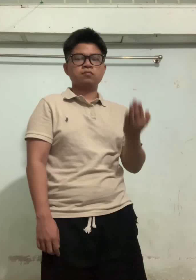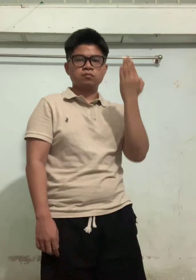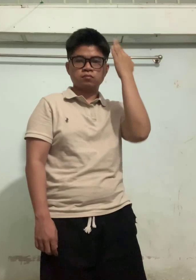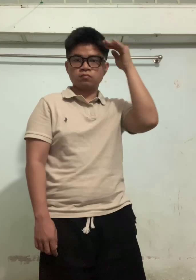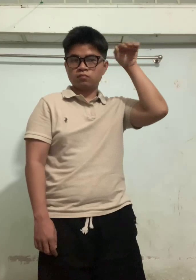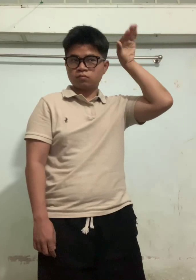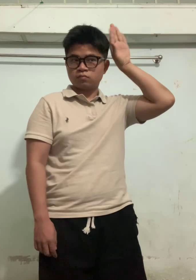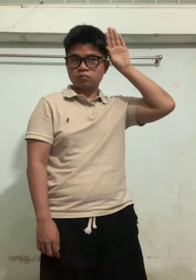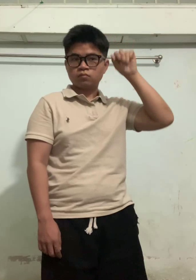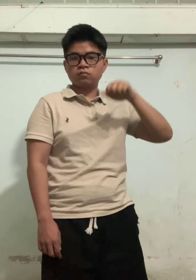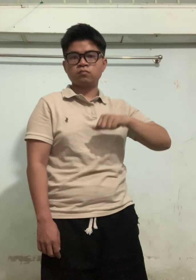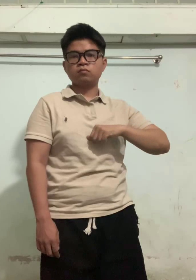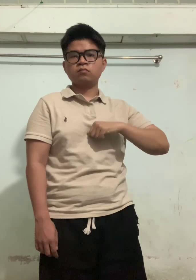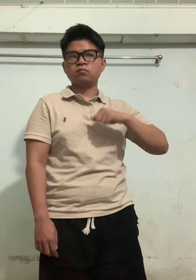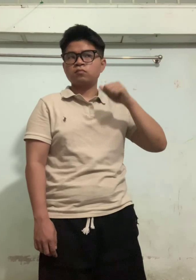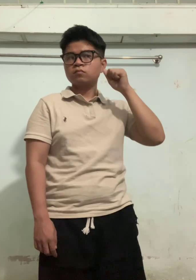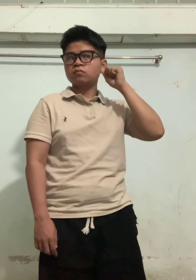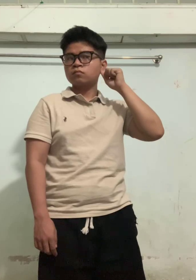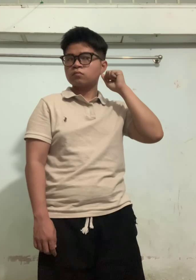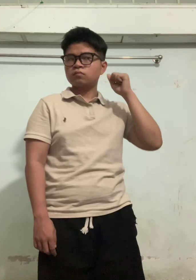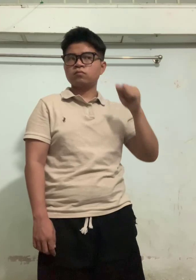thay co